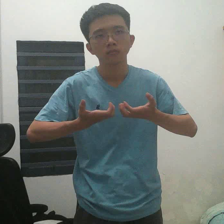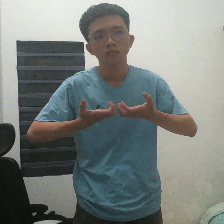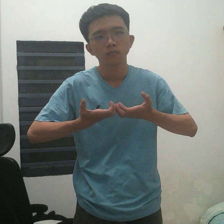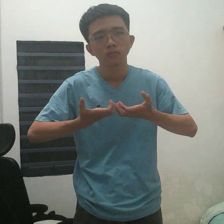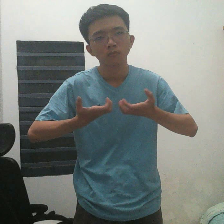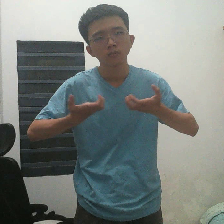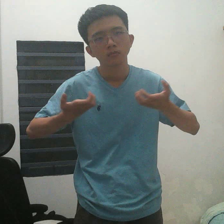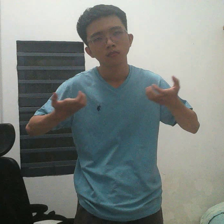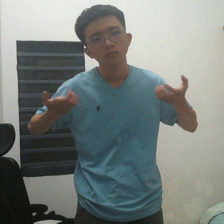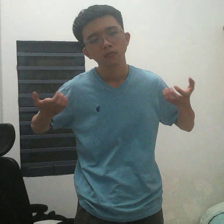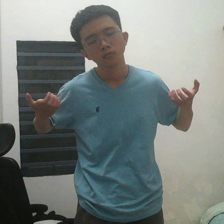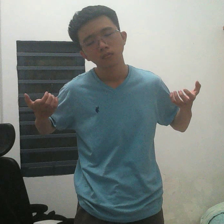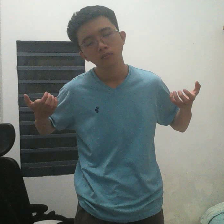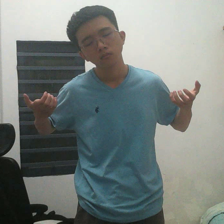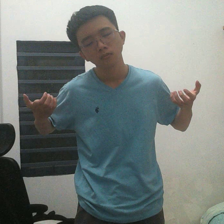chia cat